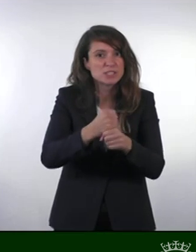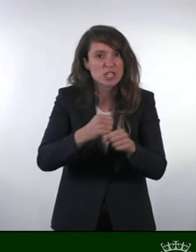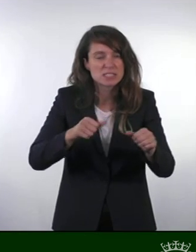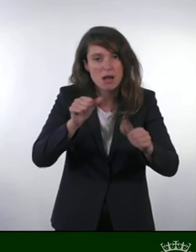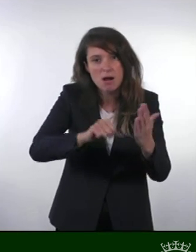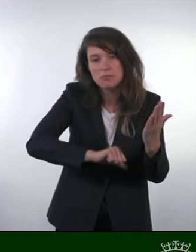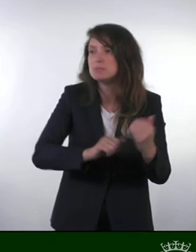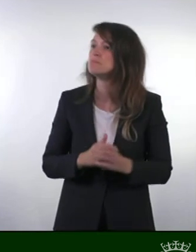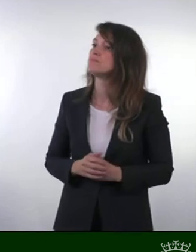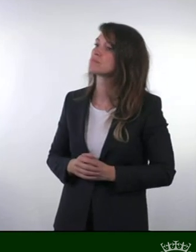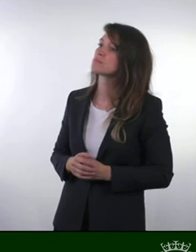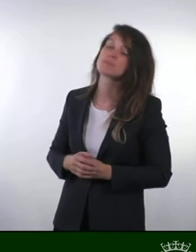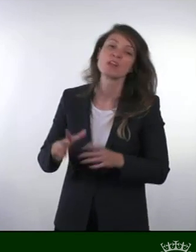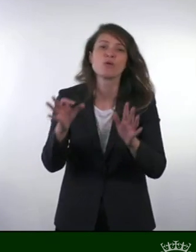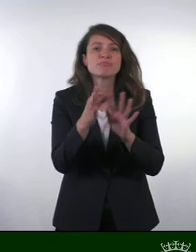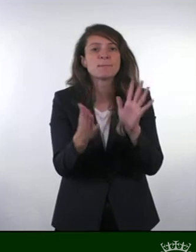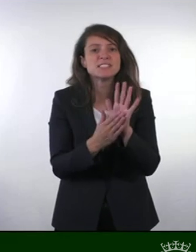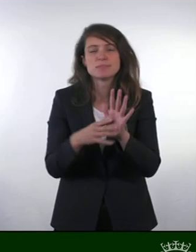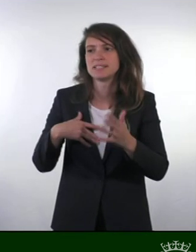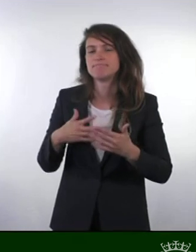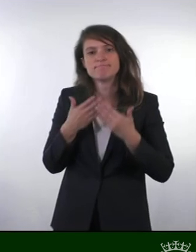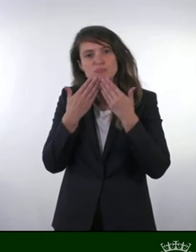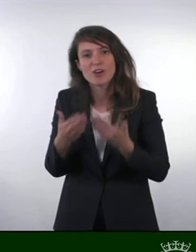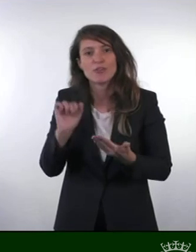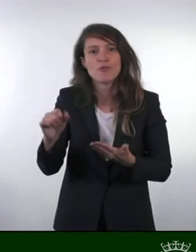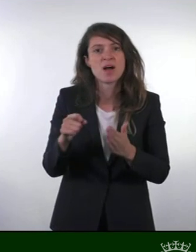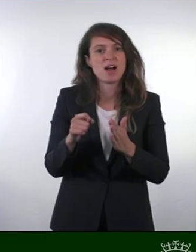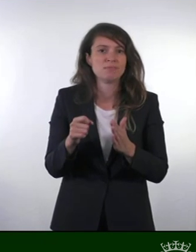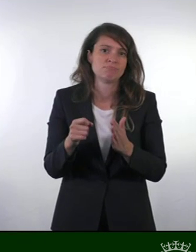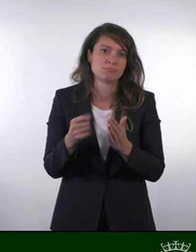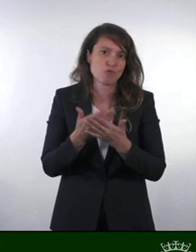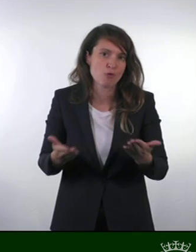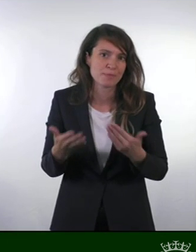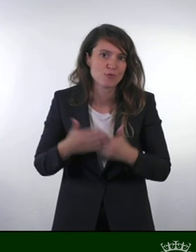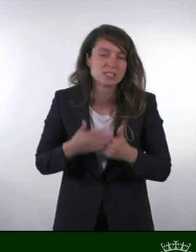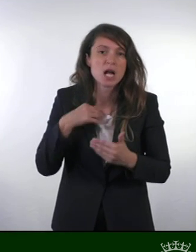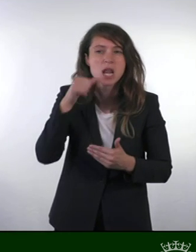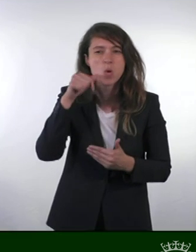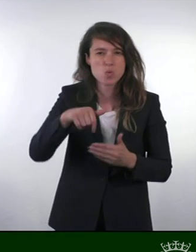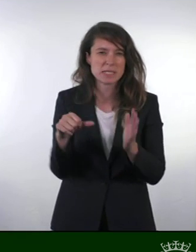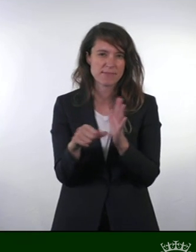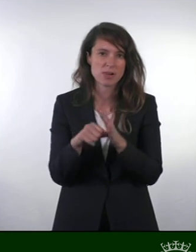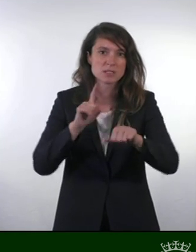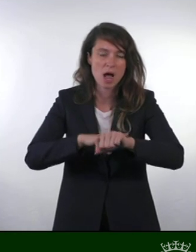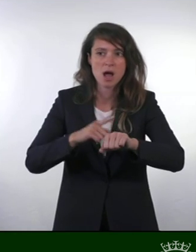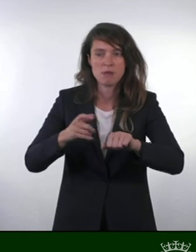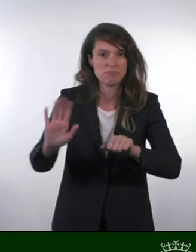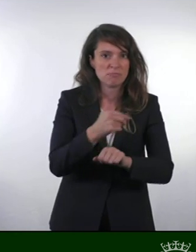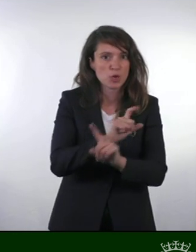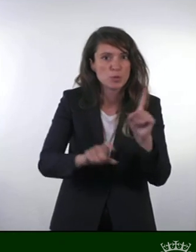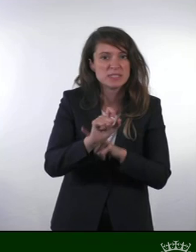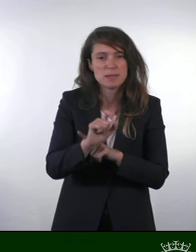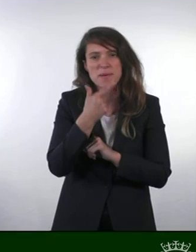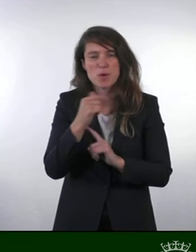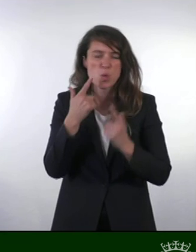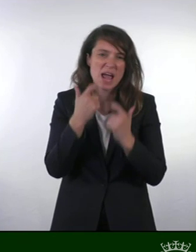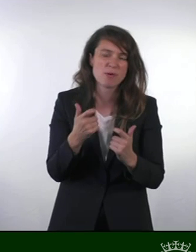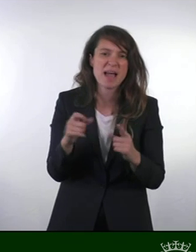I am very grateful to my honourable Friend. I know that this will be a difficult time for the community and all those who care about this Penrith college.